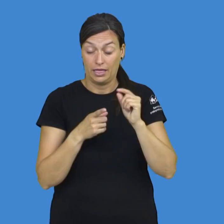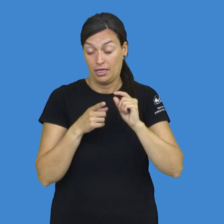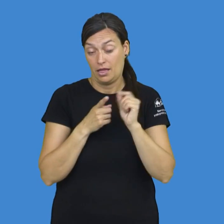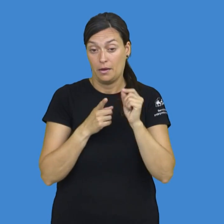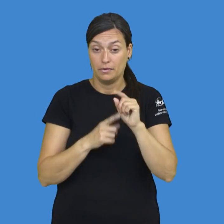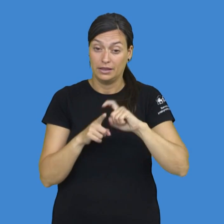diabetes